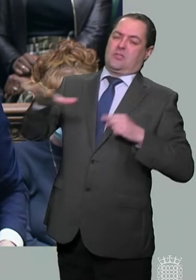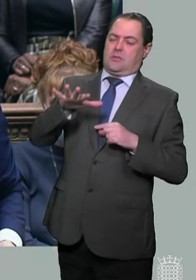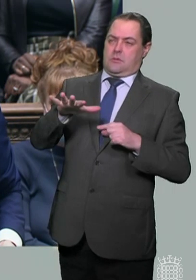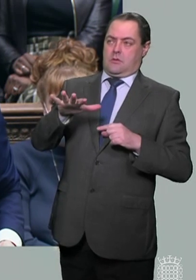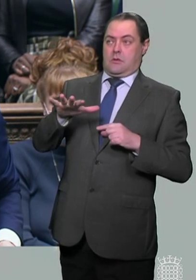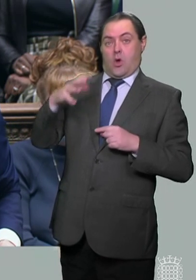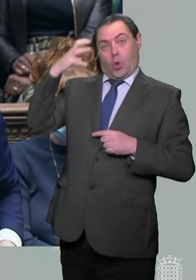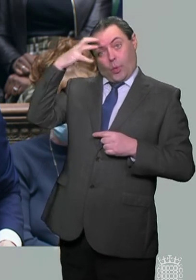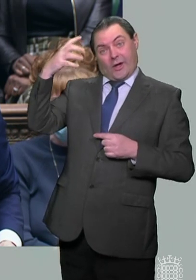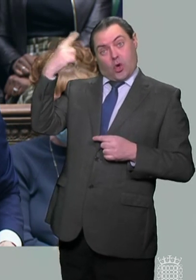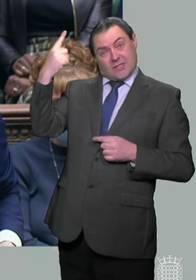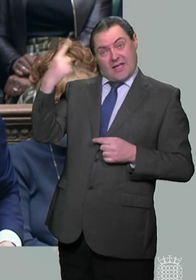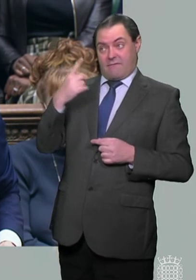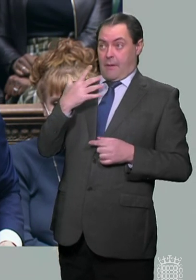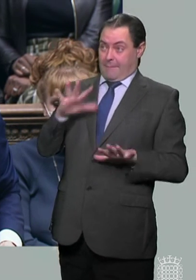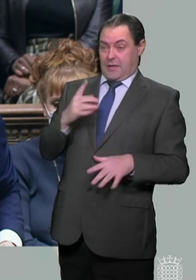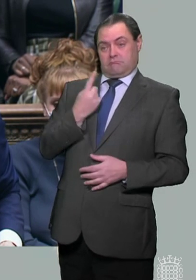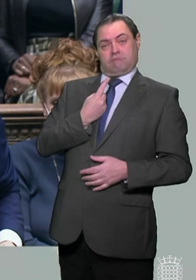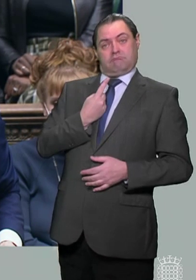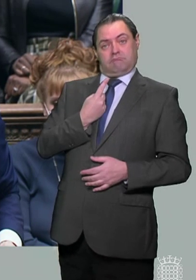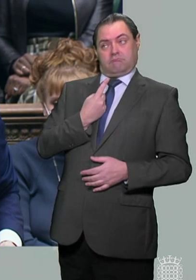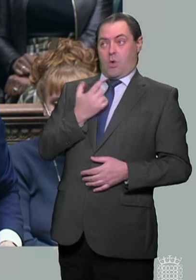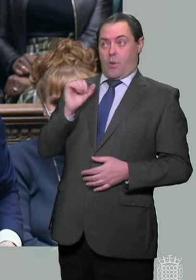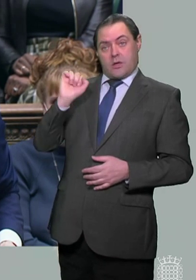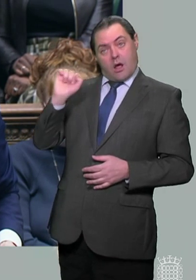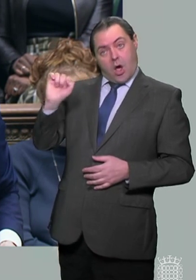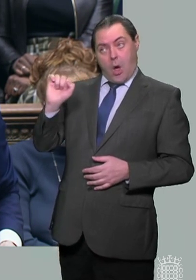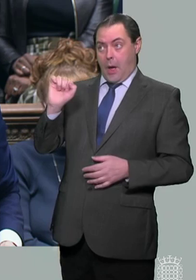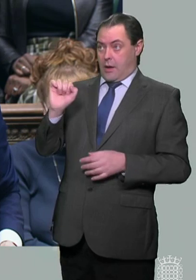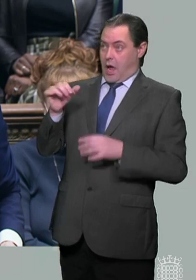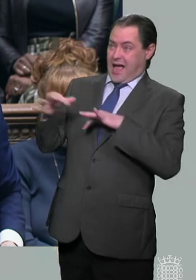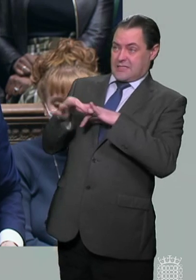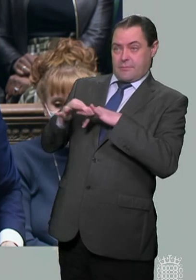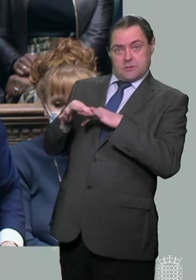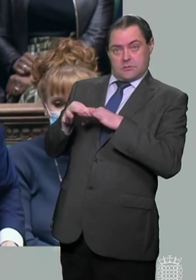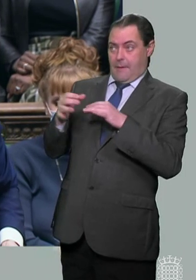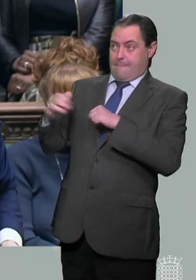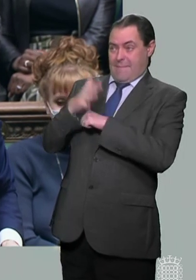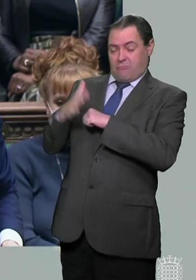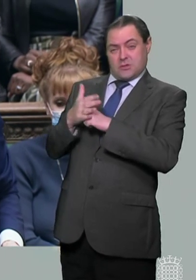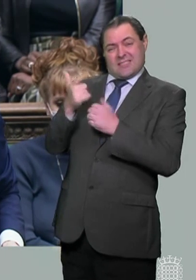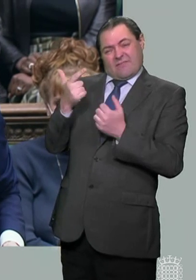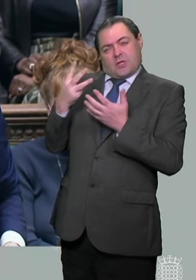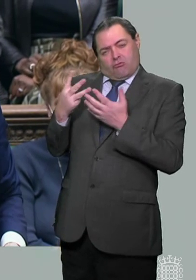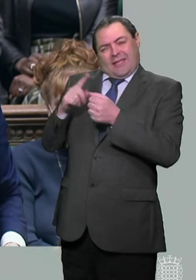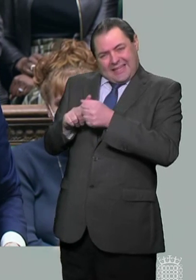Her Majesty the Queen sat alone when she marked the passing of the man whom she had been married to for 73 years.